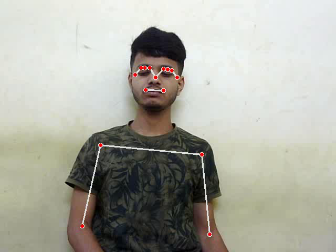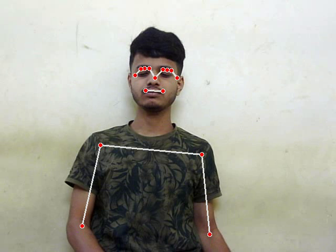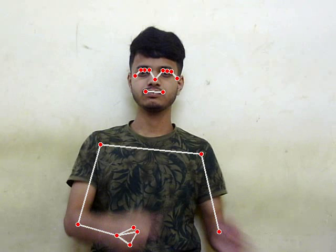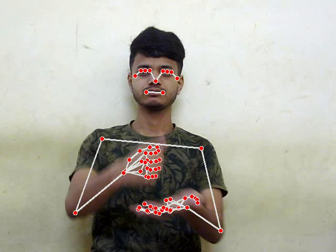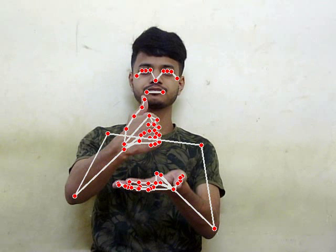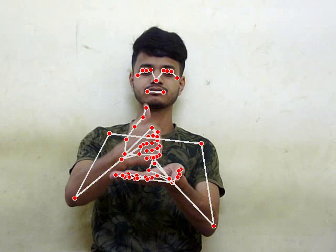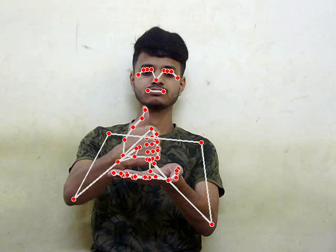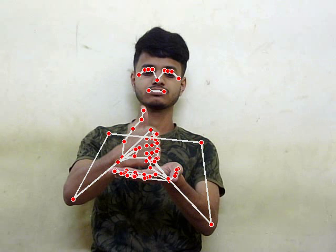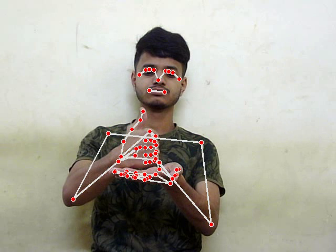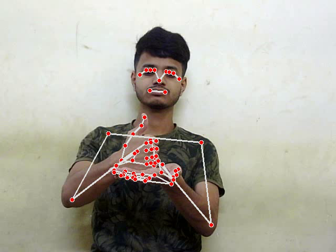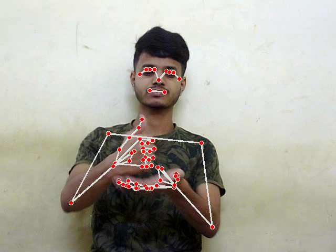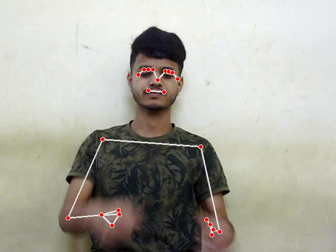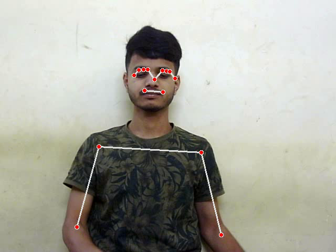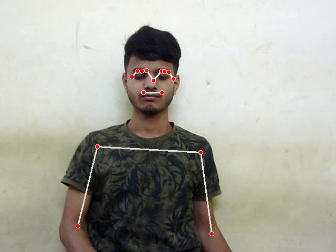help